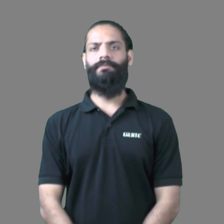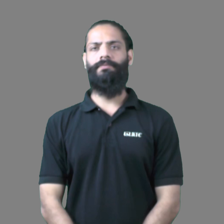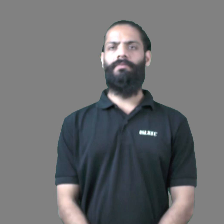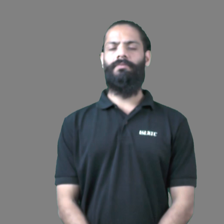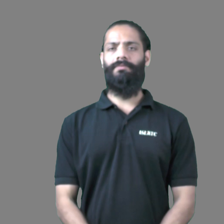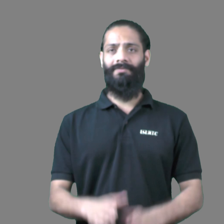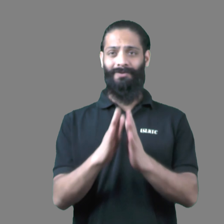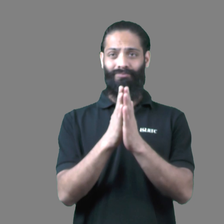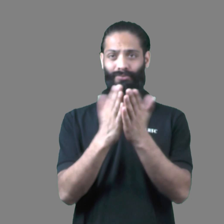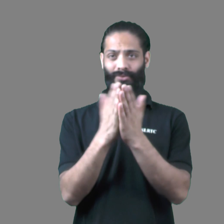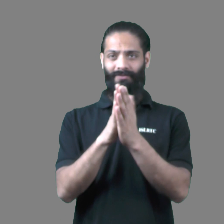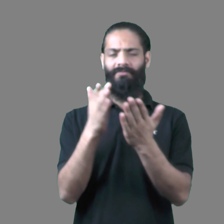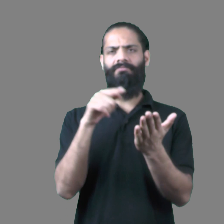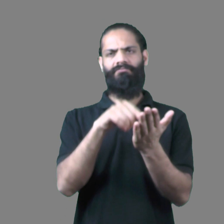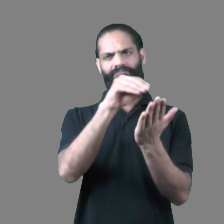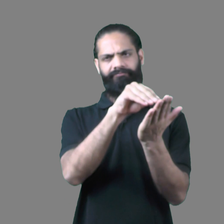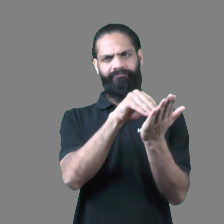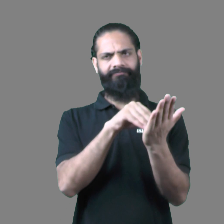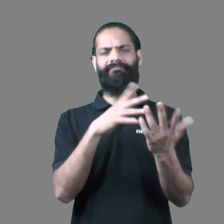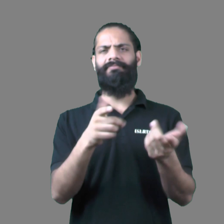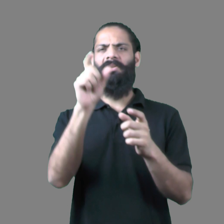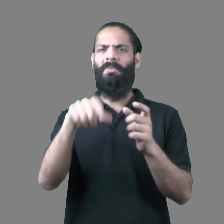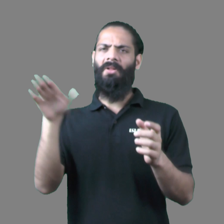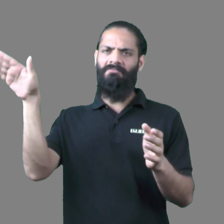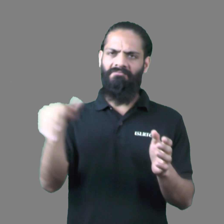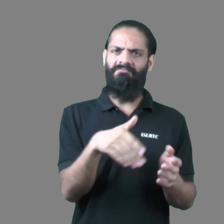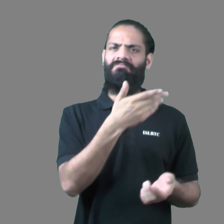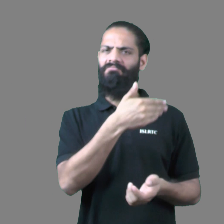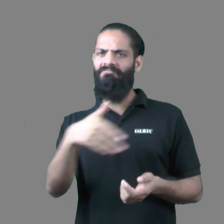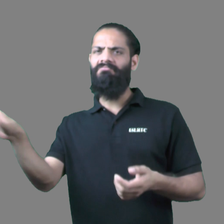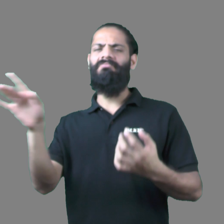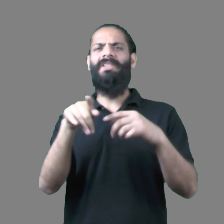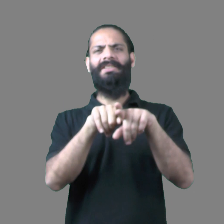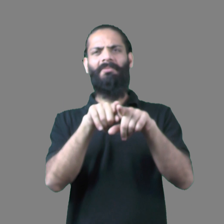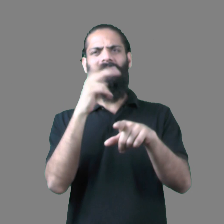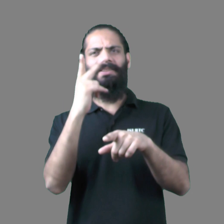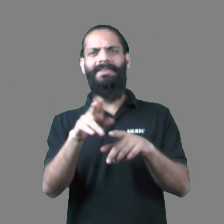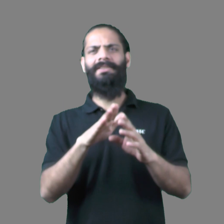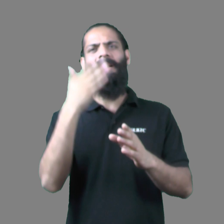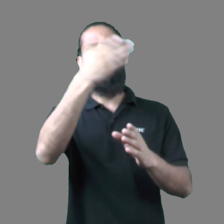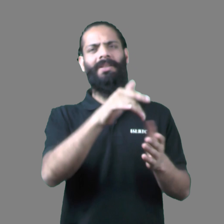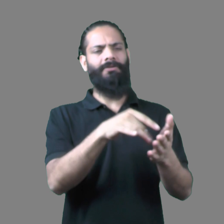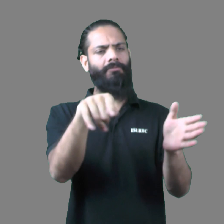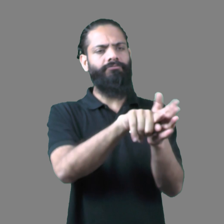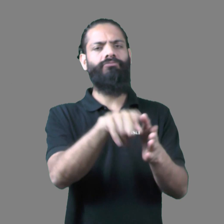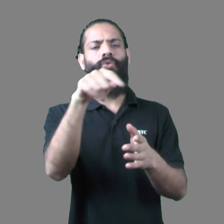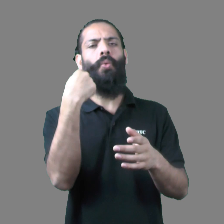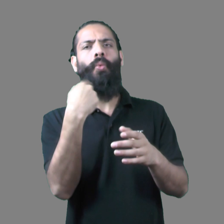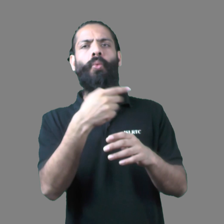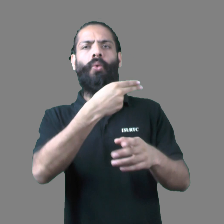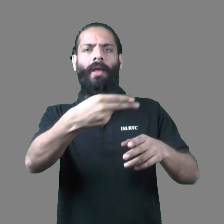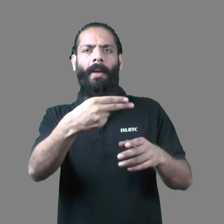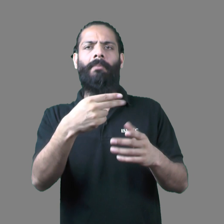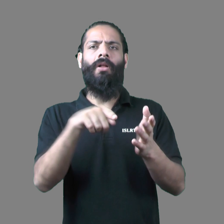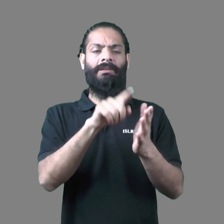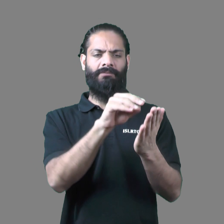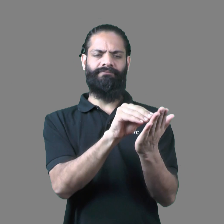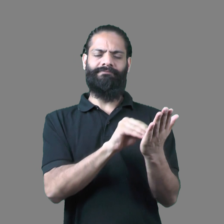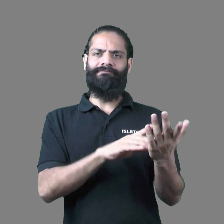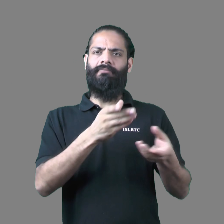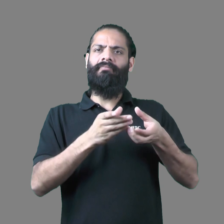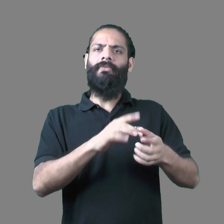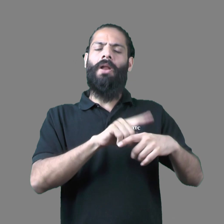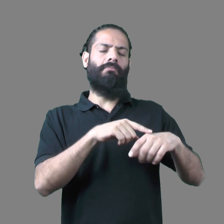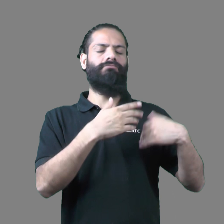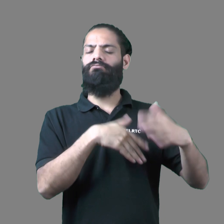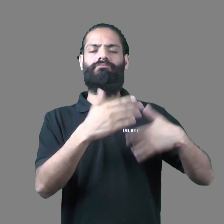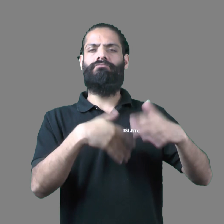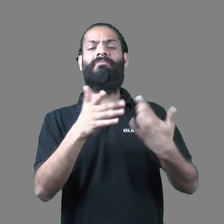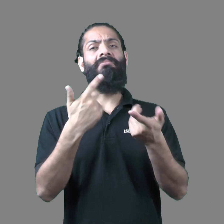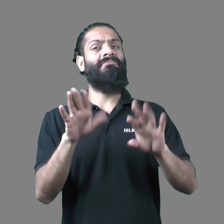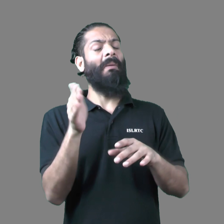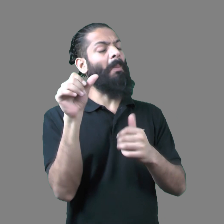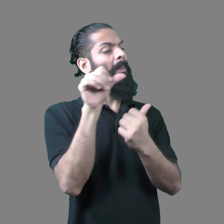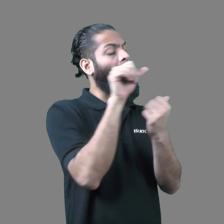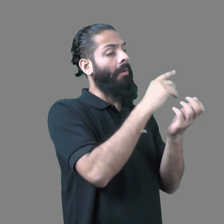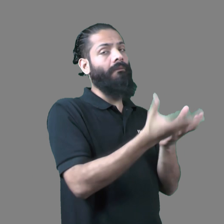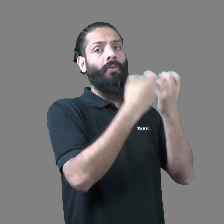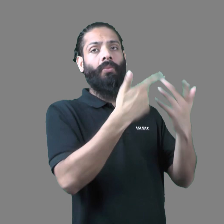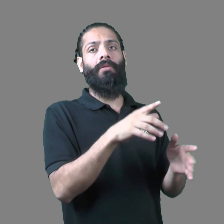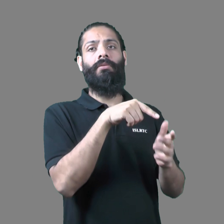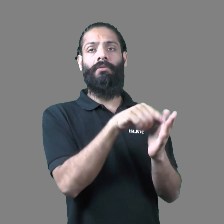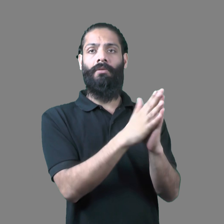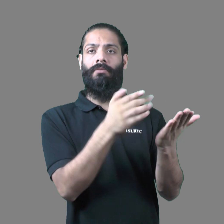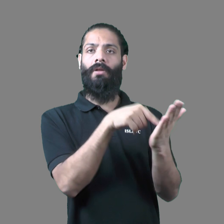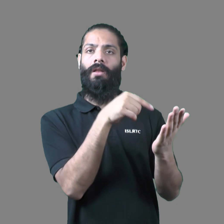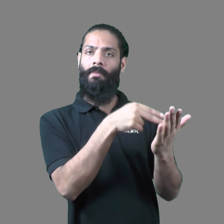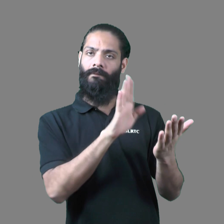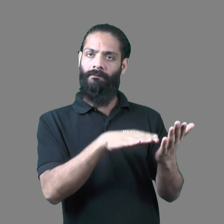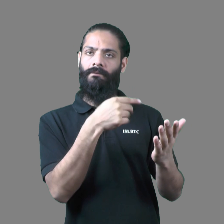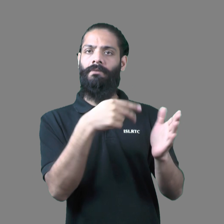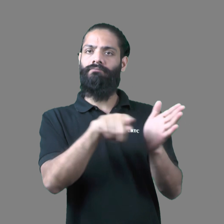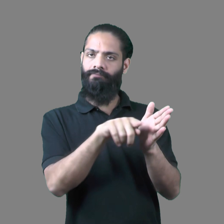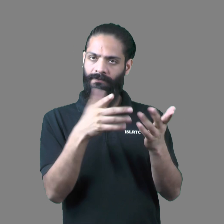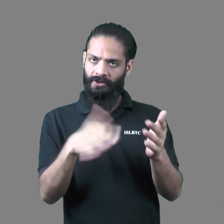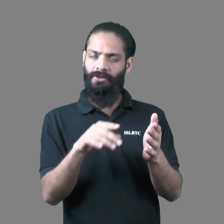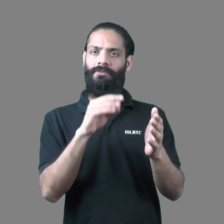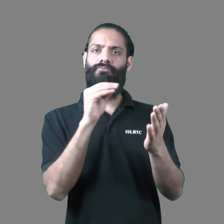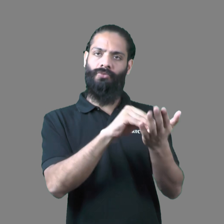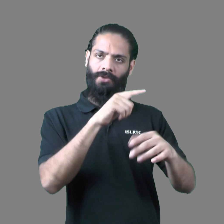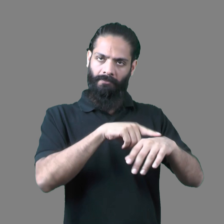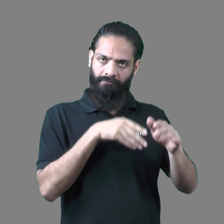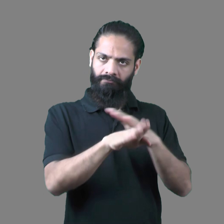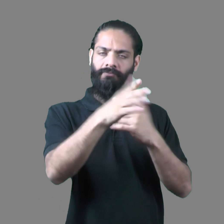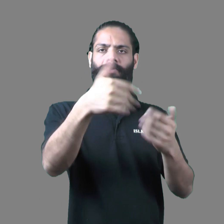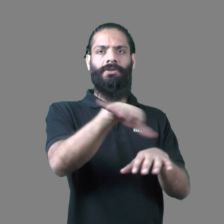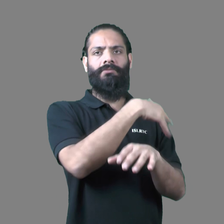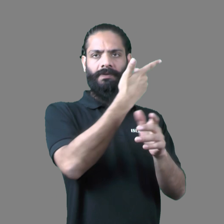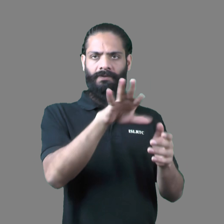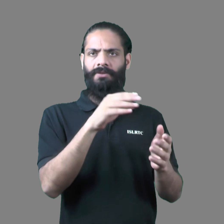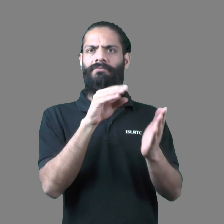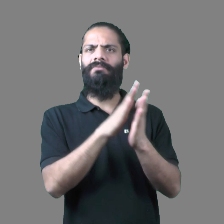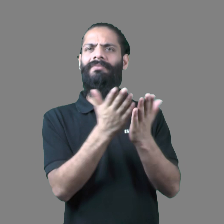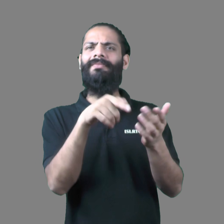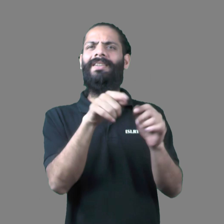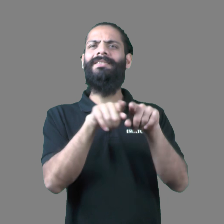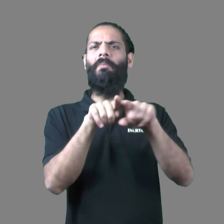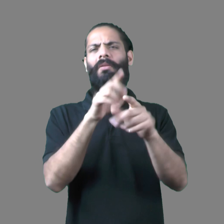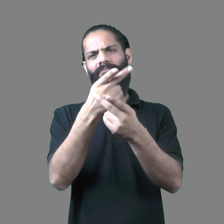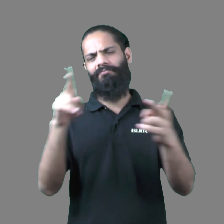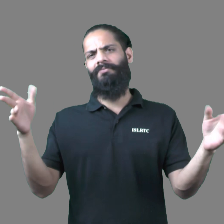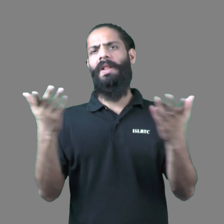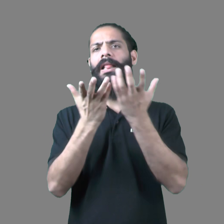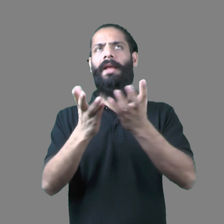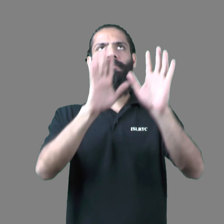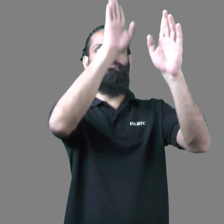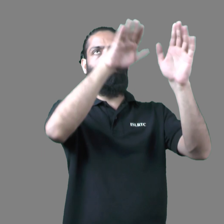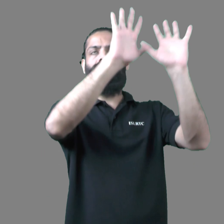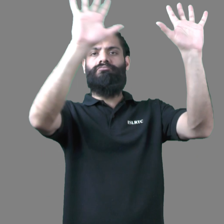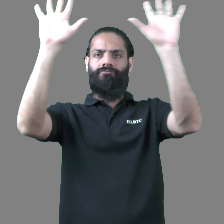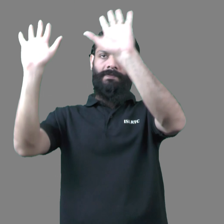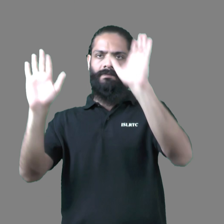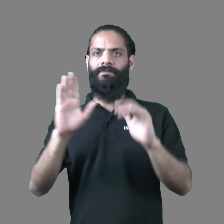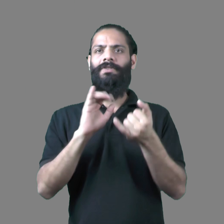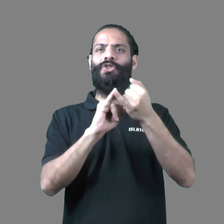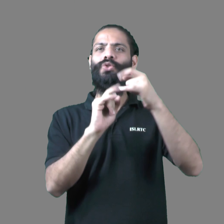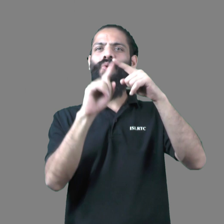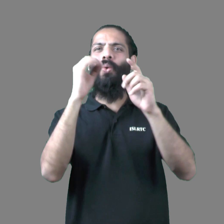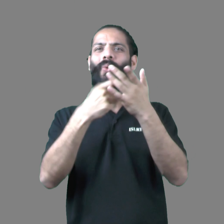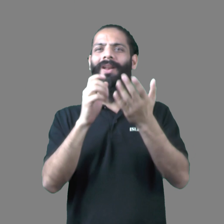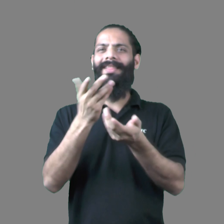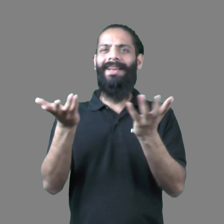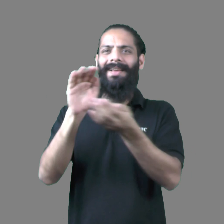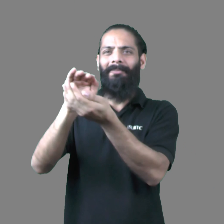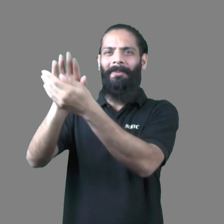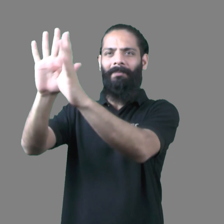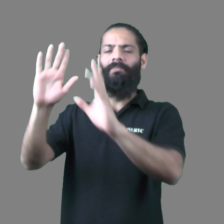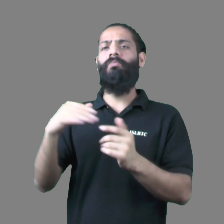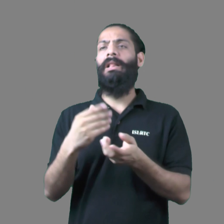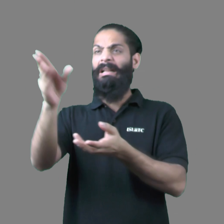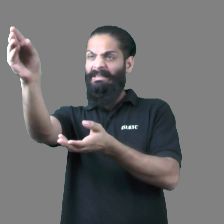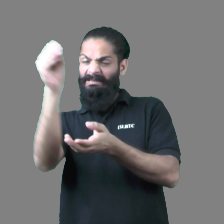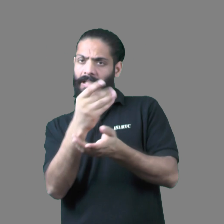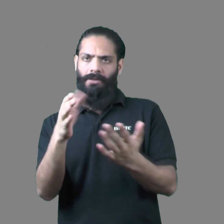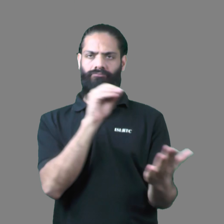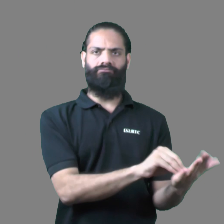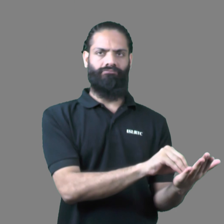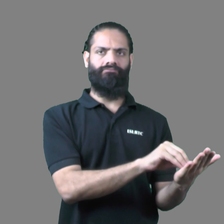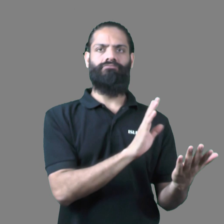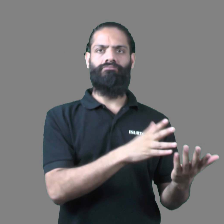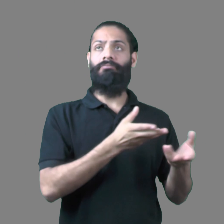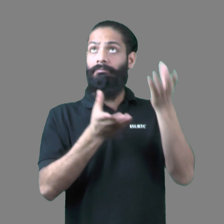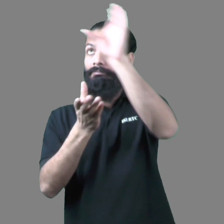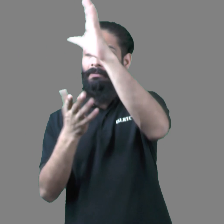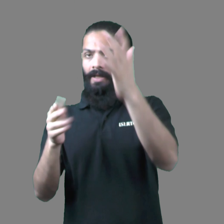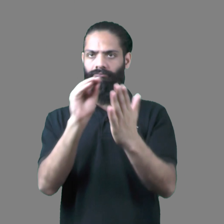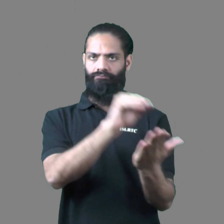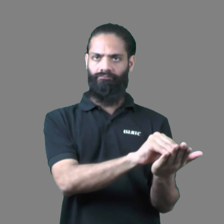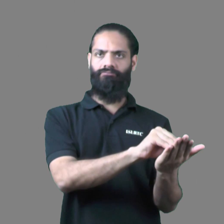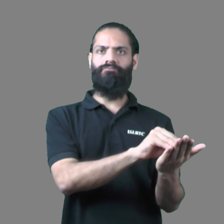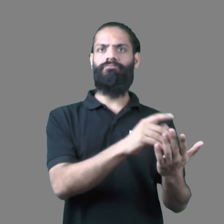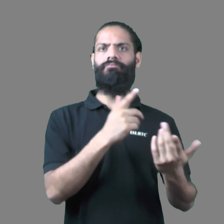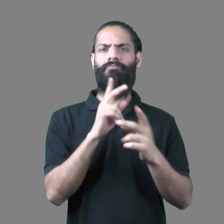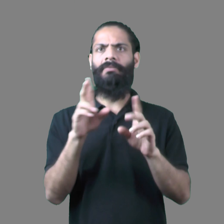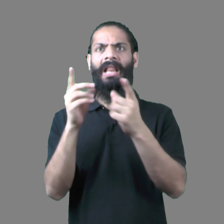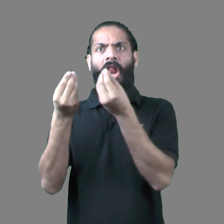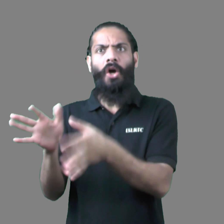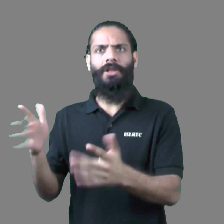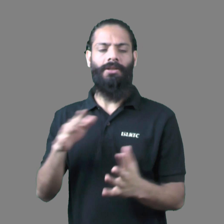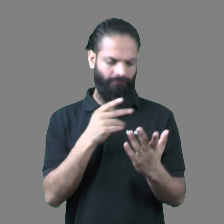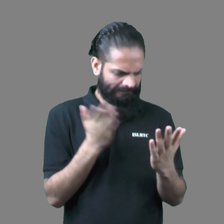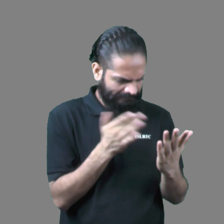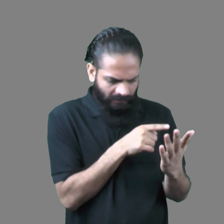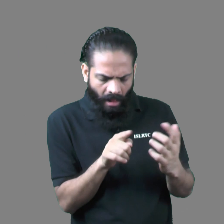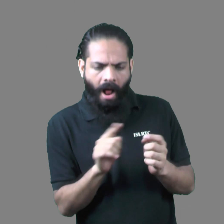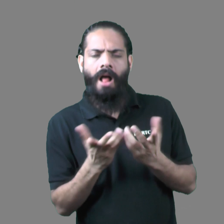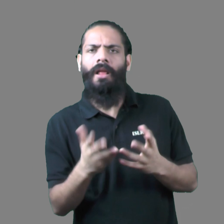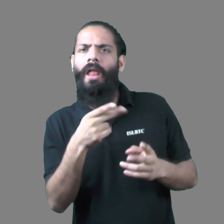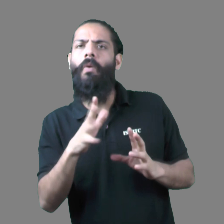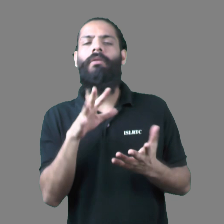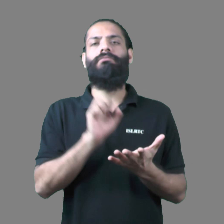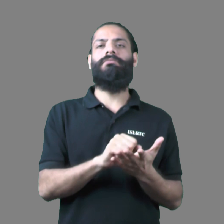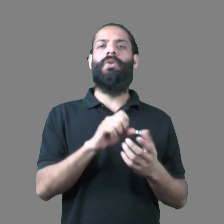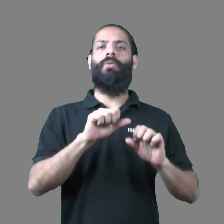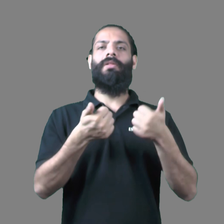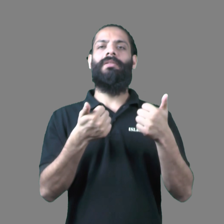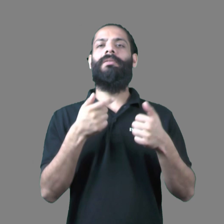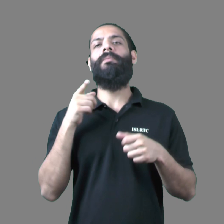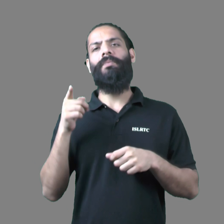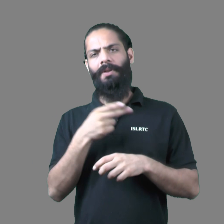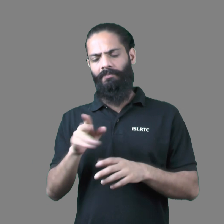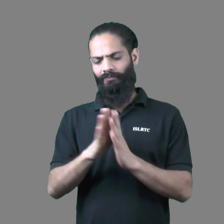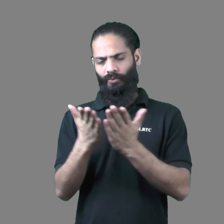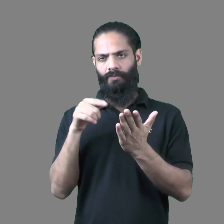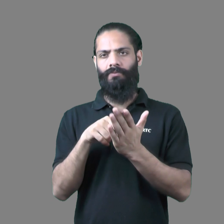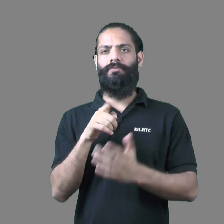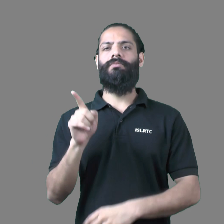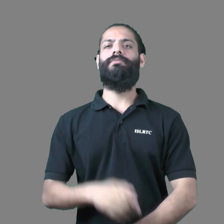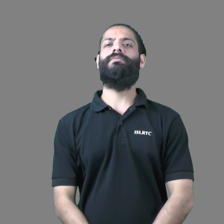Data Book Log Book